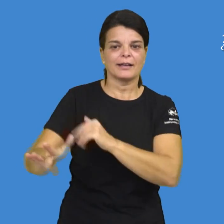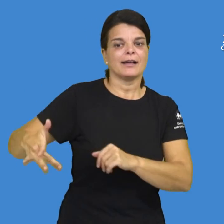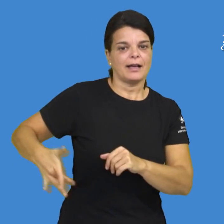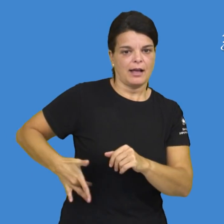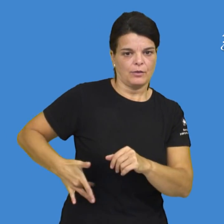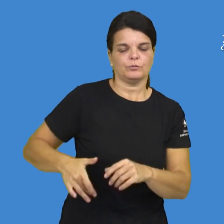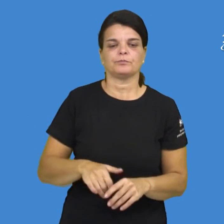hígado